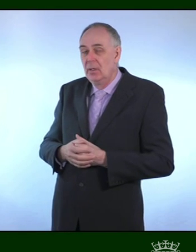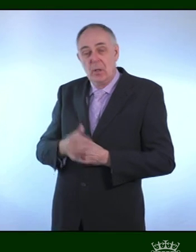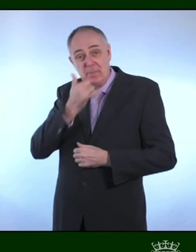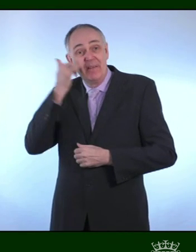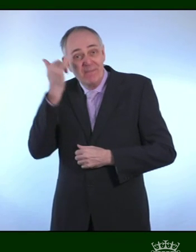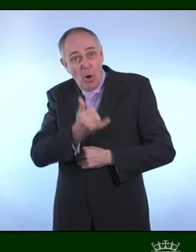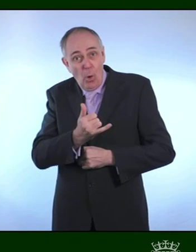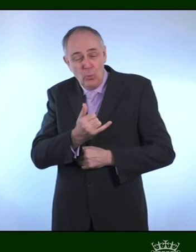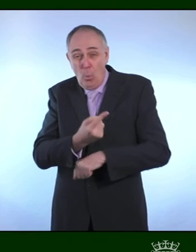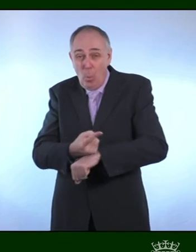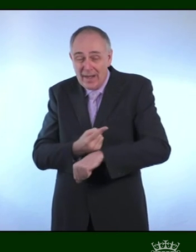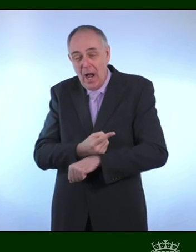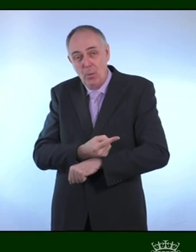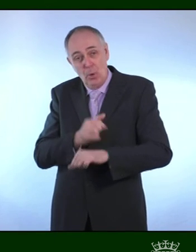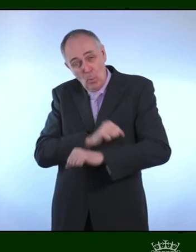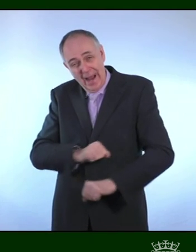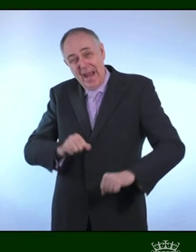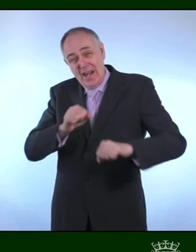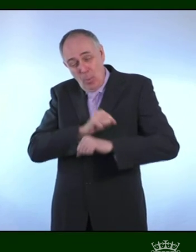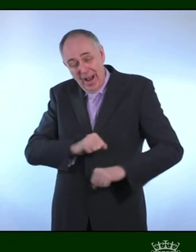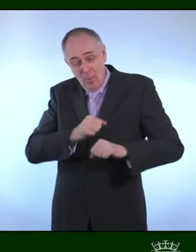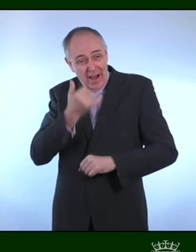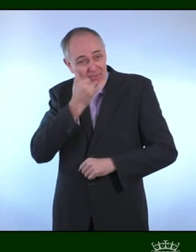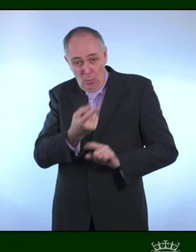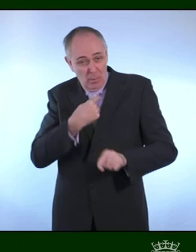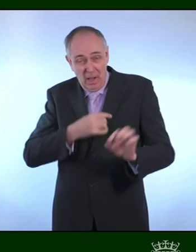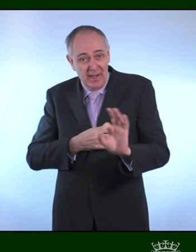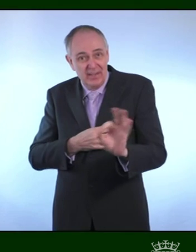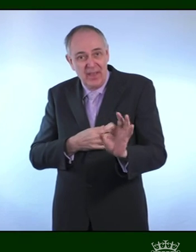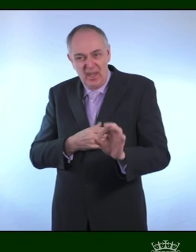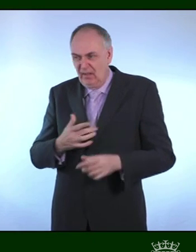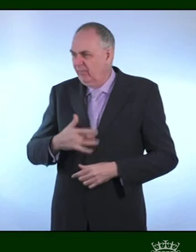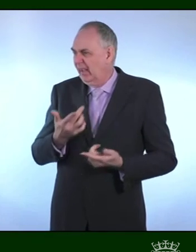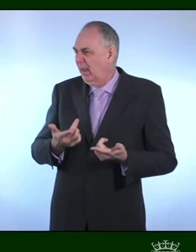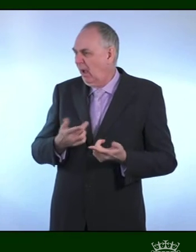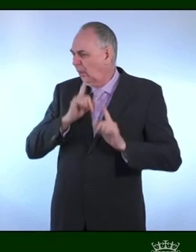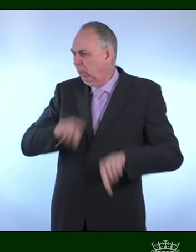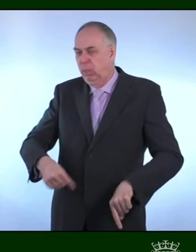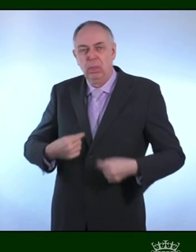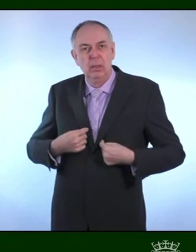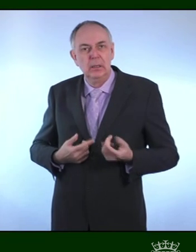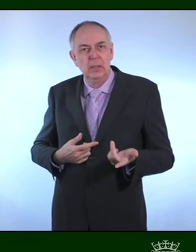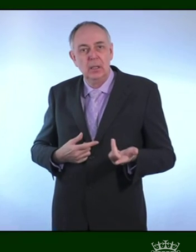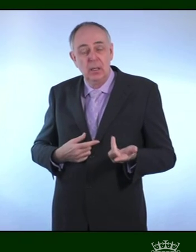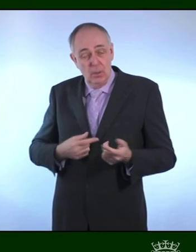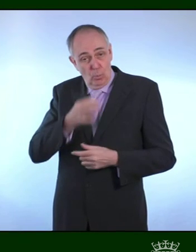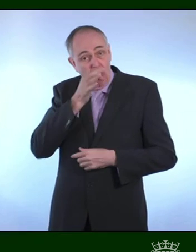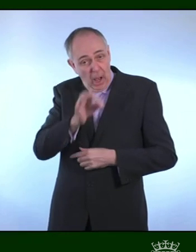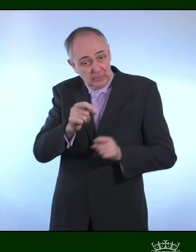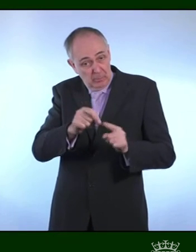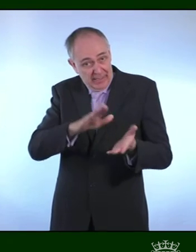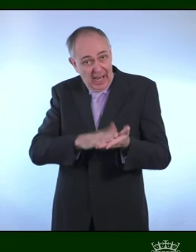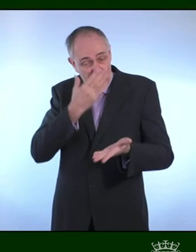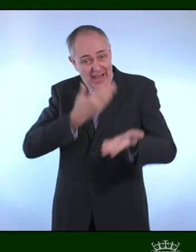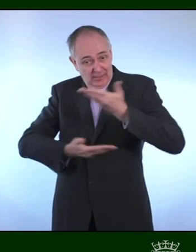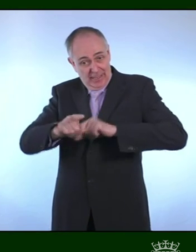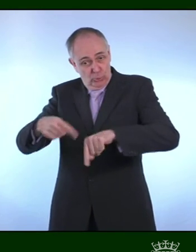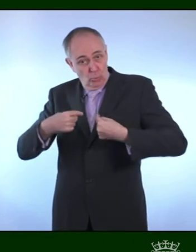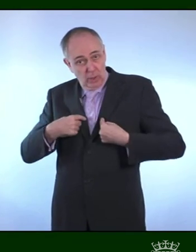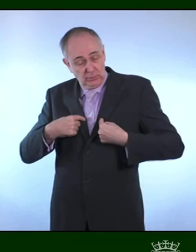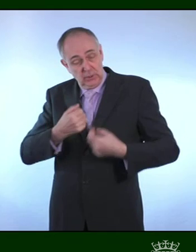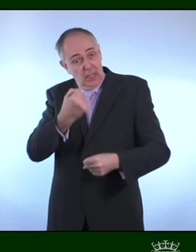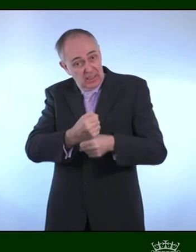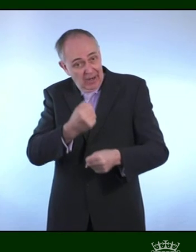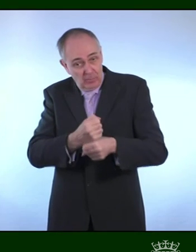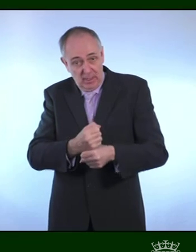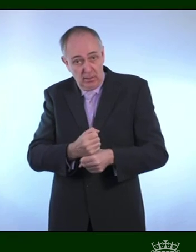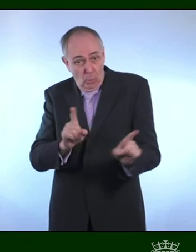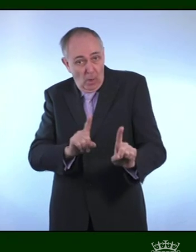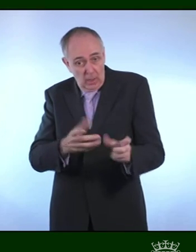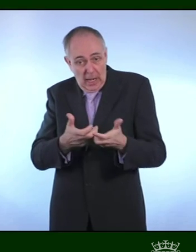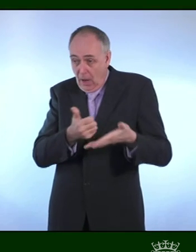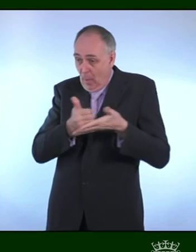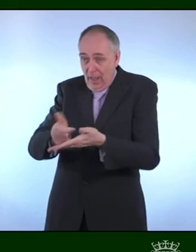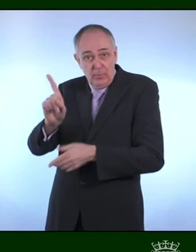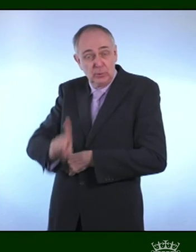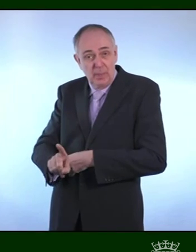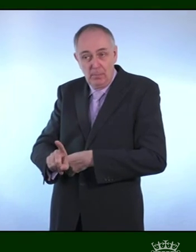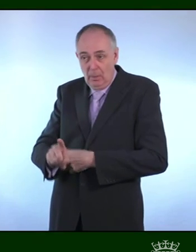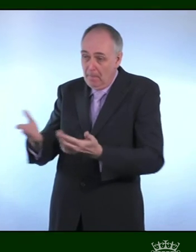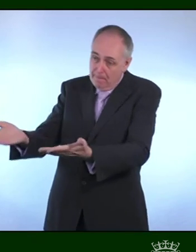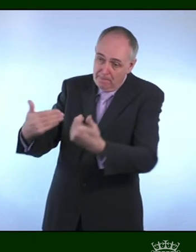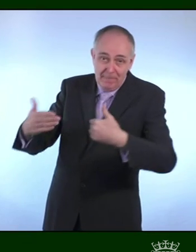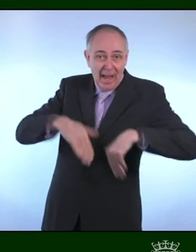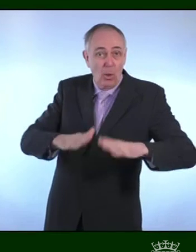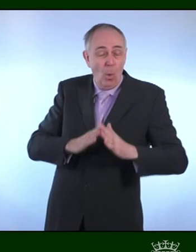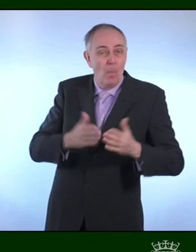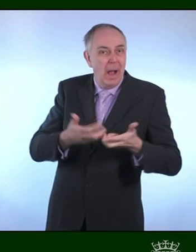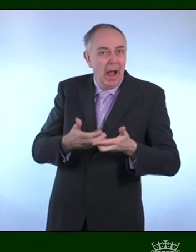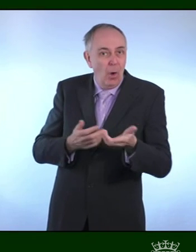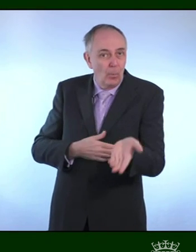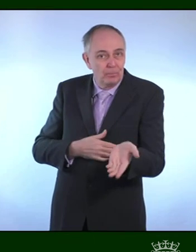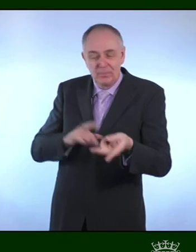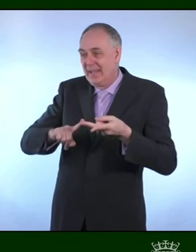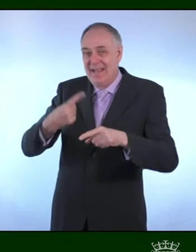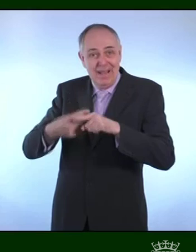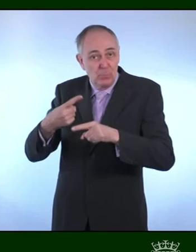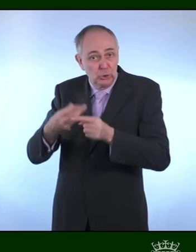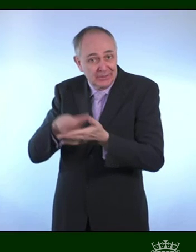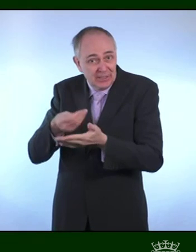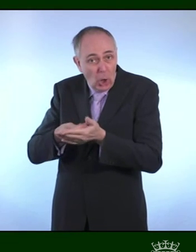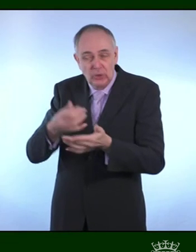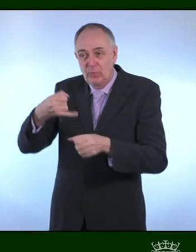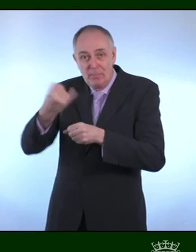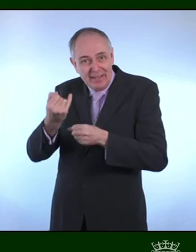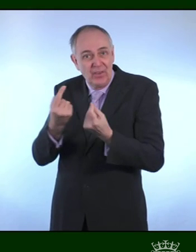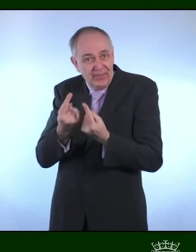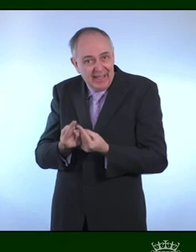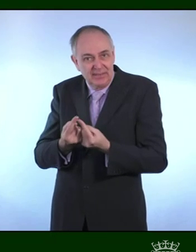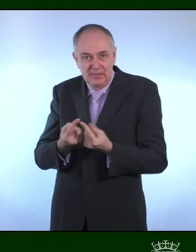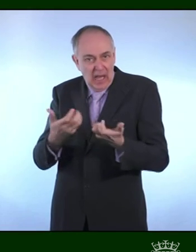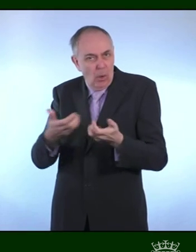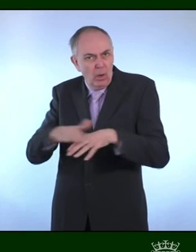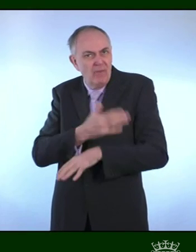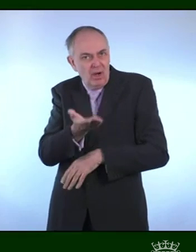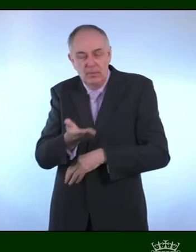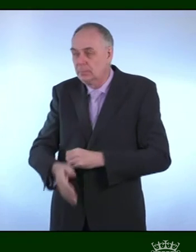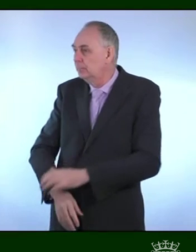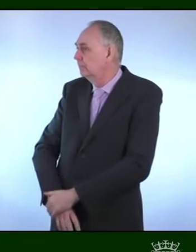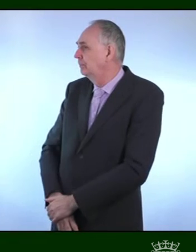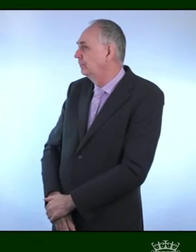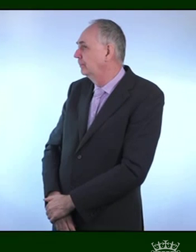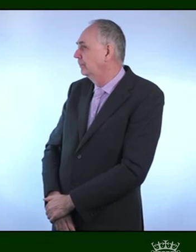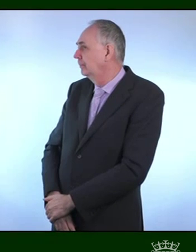These people feel abandoned. Will the Prime Minister update the House, as the Foreign Secretary was asked to do yesterday, on what his Government are doing to bring people home and to provide the emergency costs for the medical needs that many British residents abroad have at the present time?